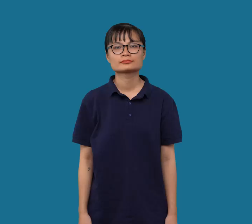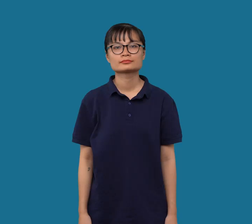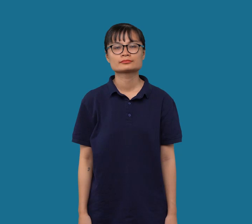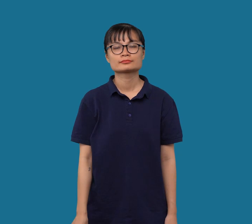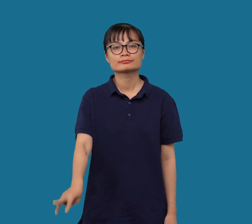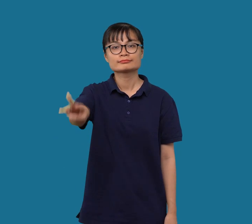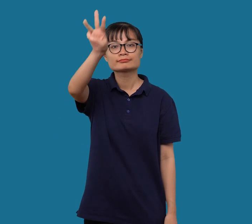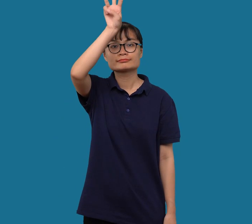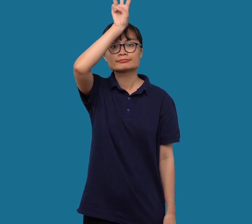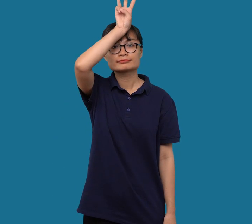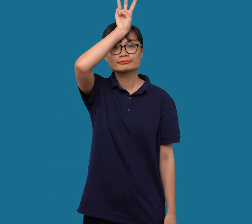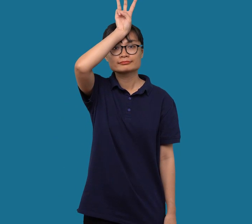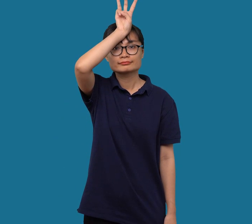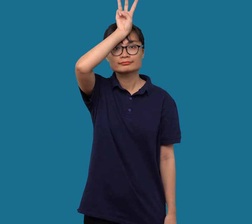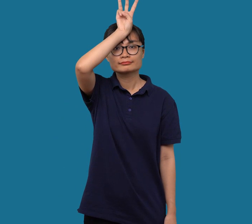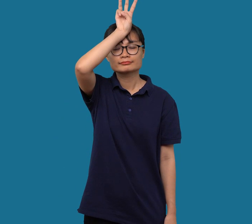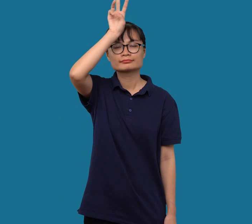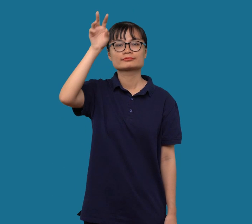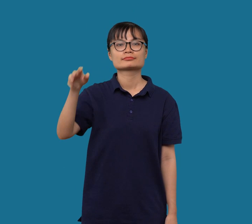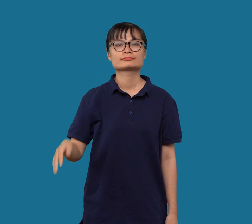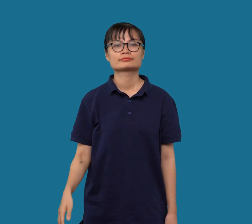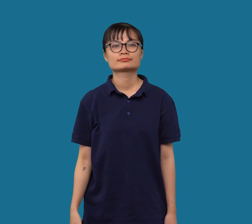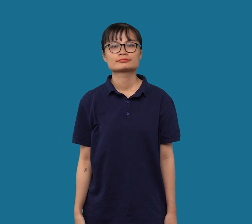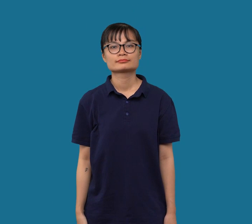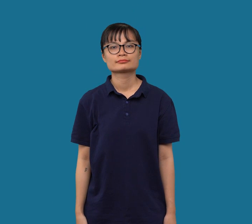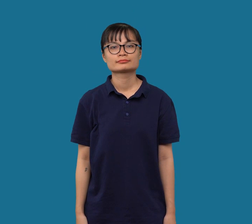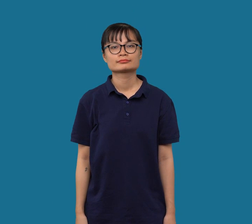vua Hùng